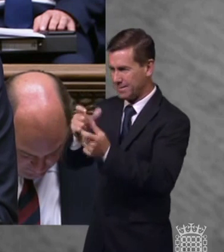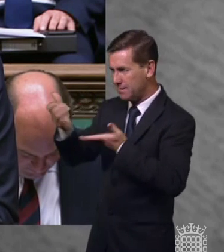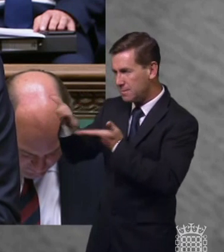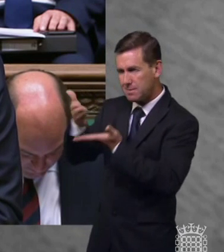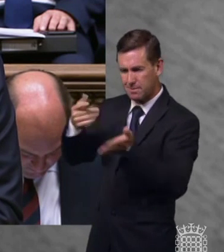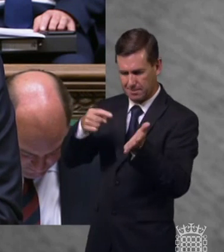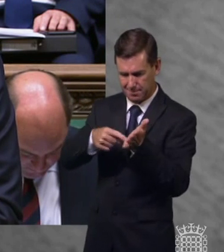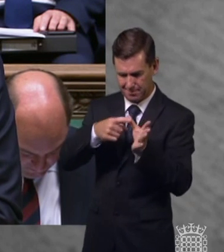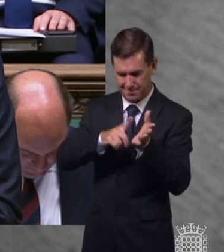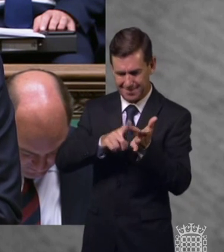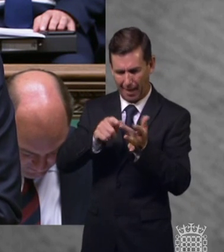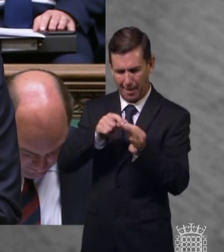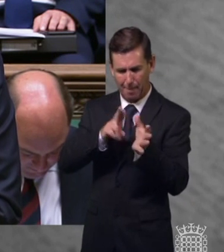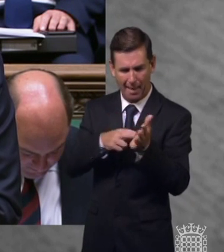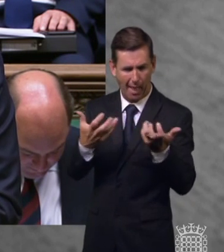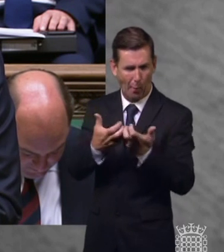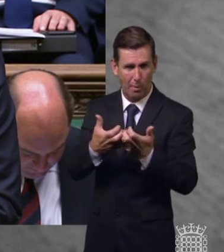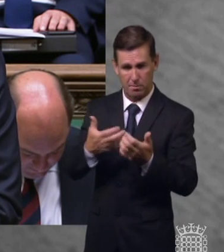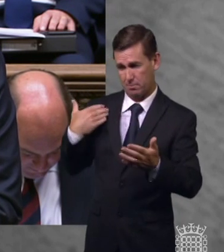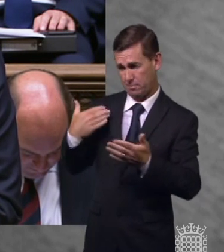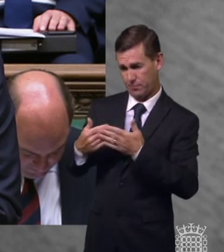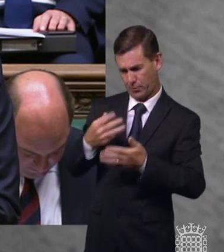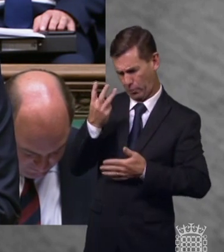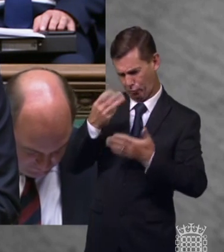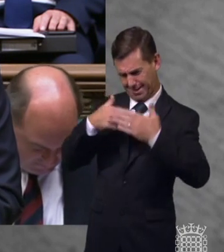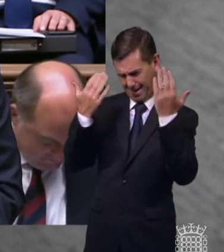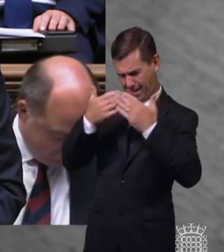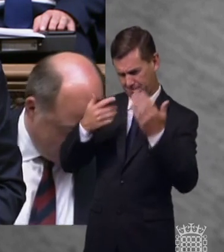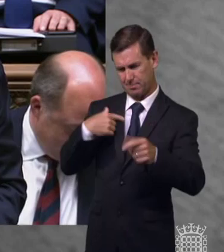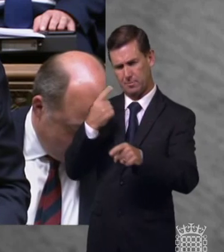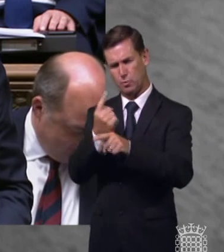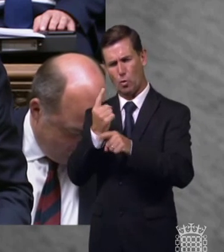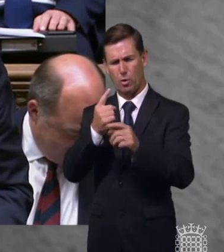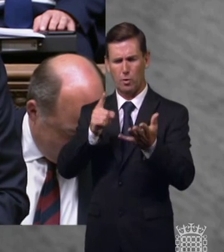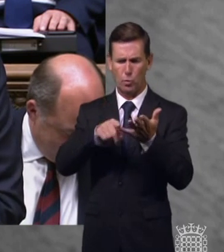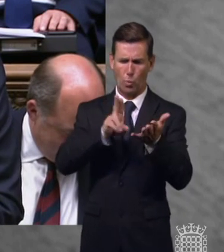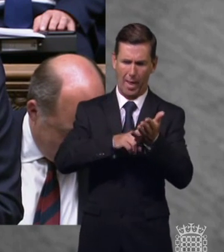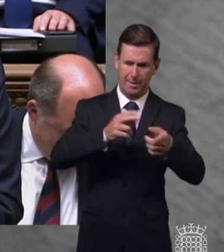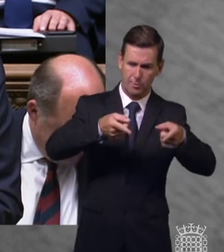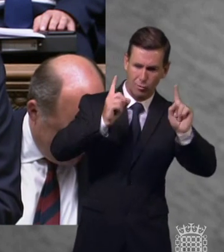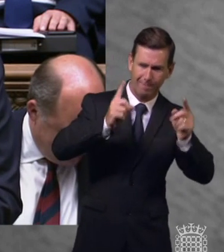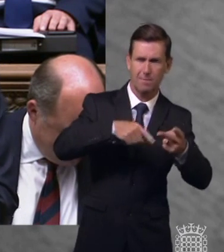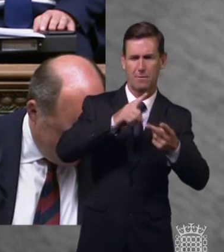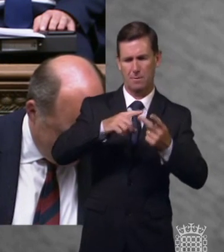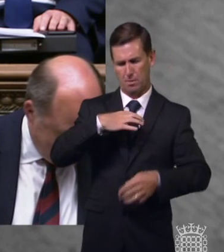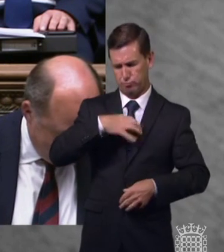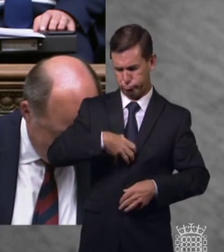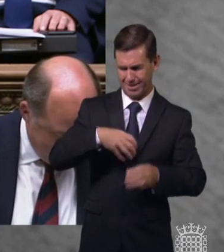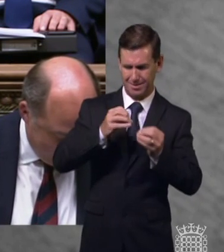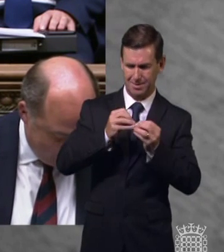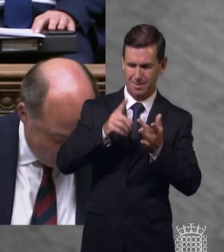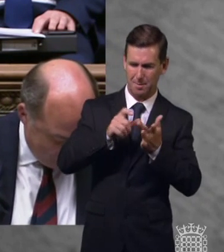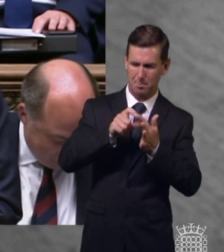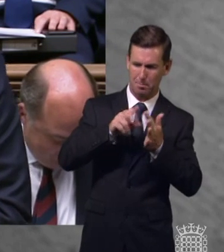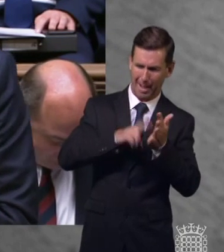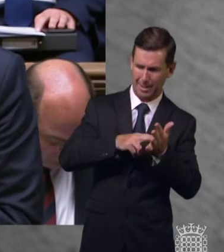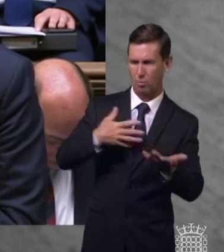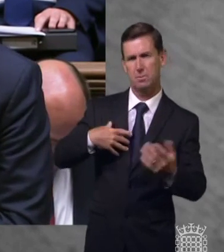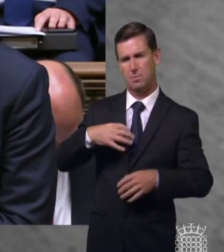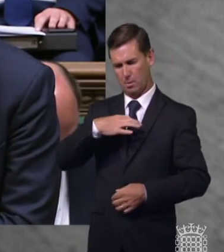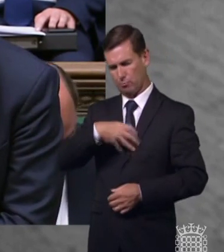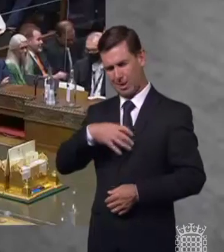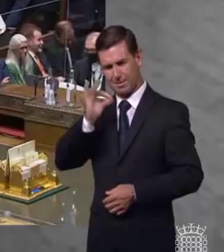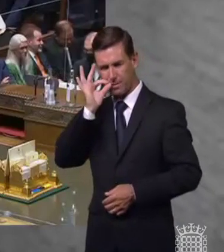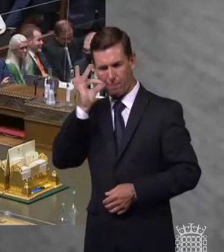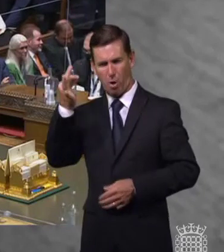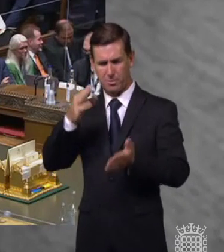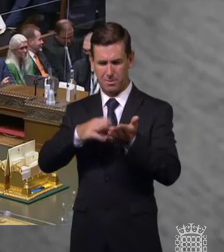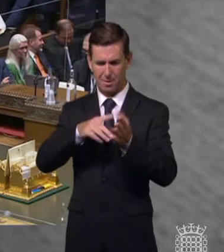Over the last three days, I have spoken with the NATO and UN secretaries-general and with President Biden, Chancellor Merkel, President Macron and Prime Minister Khan.